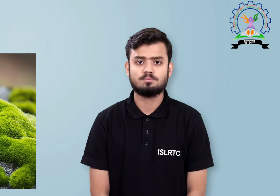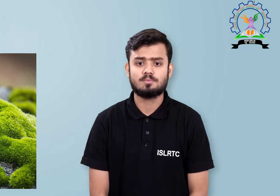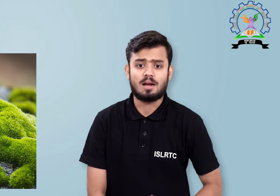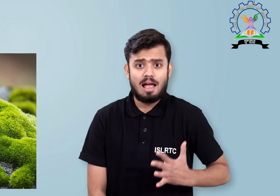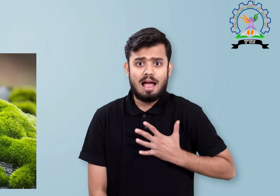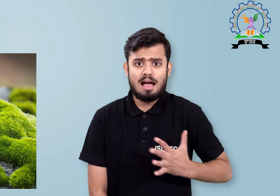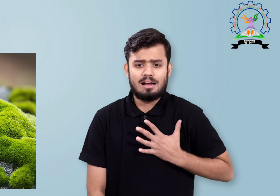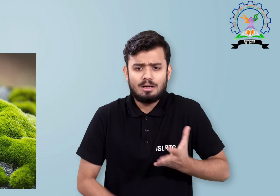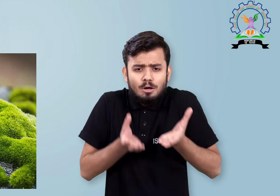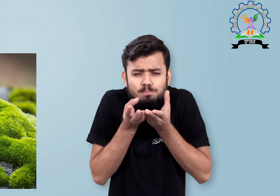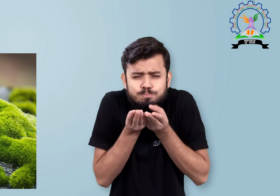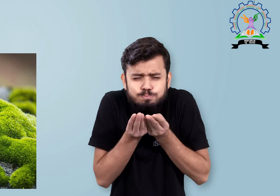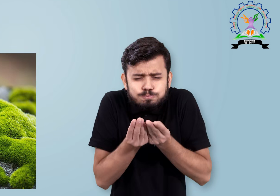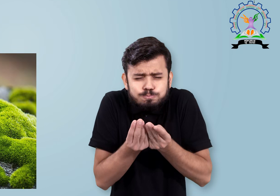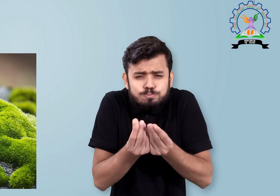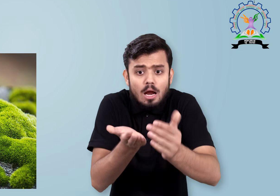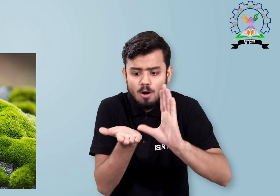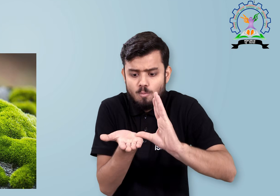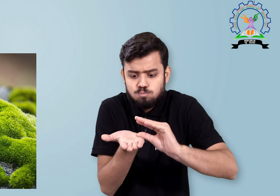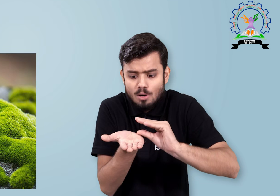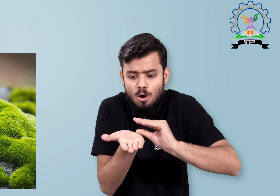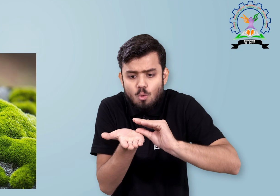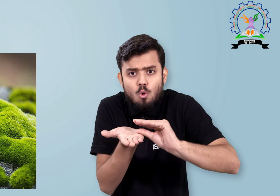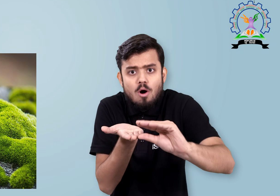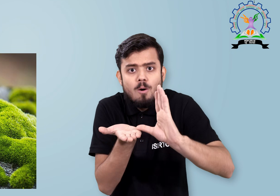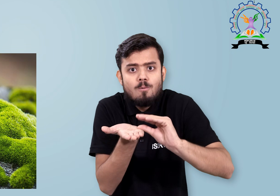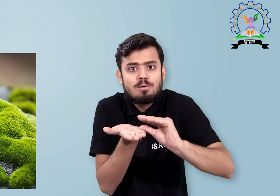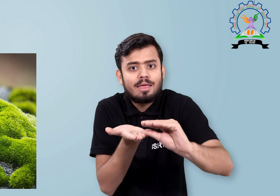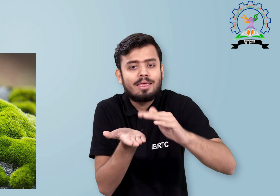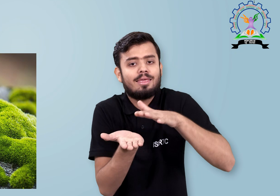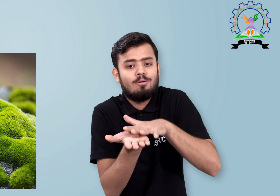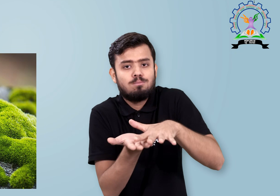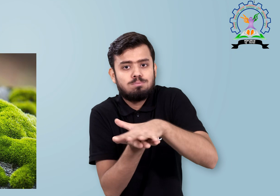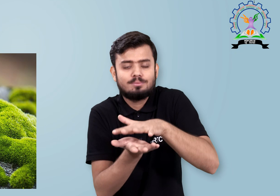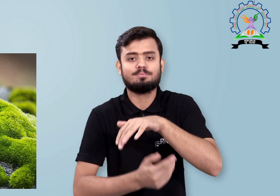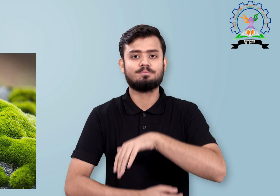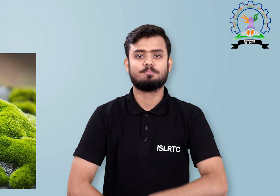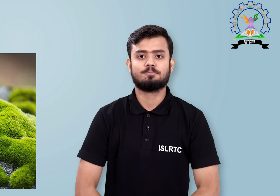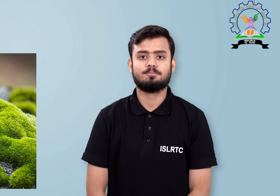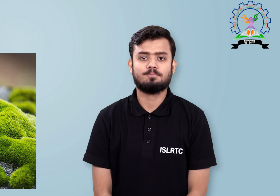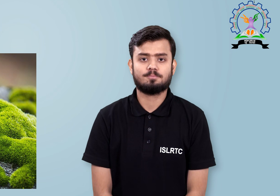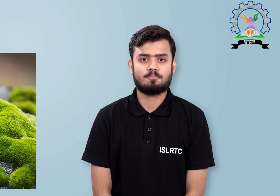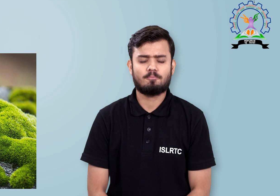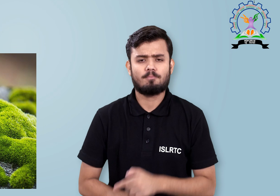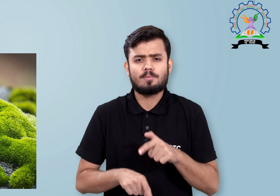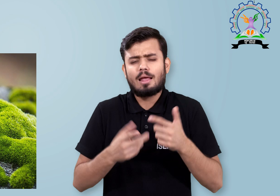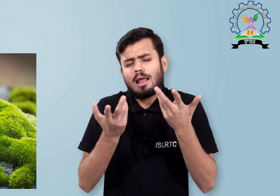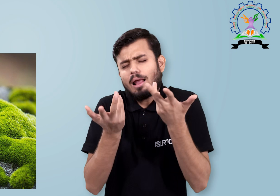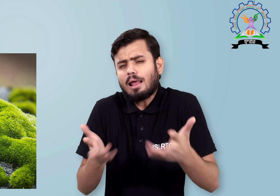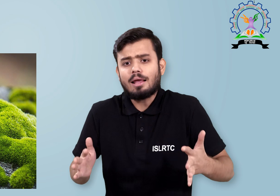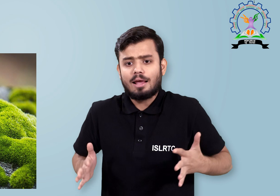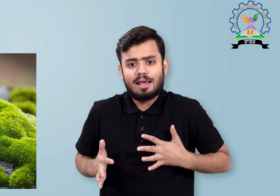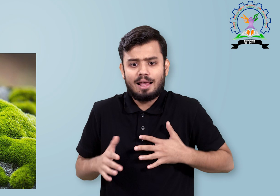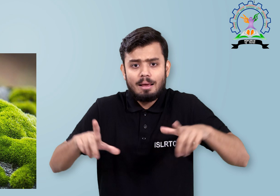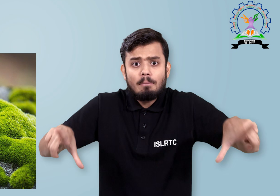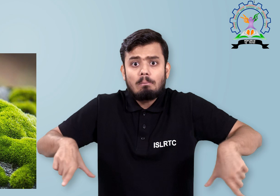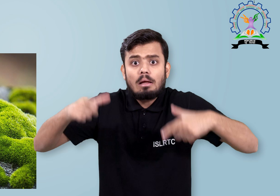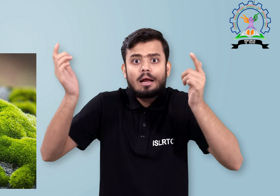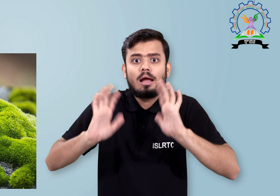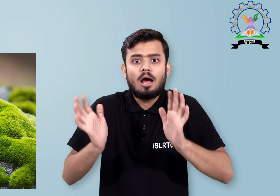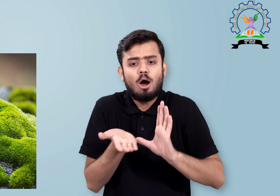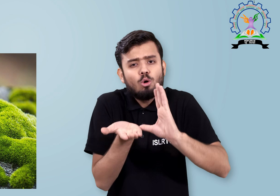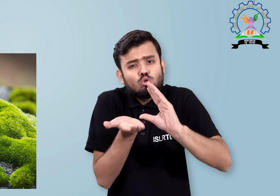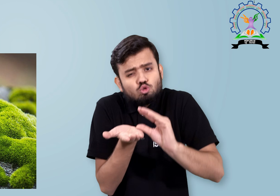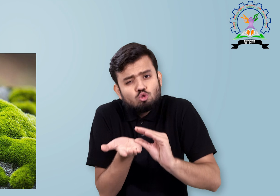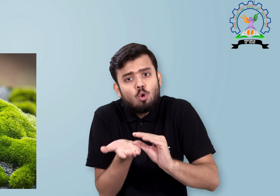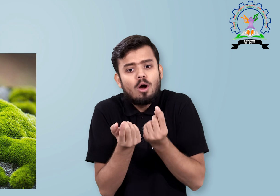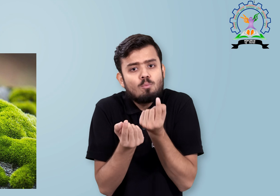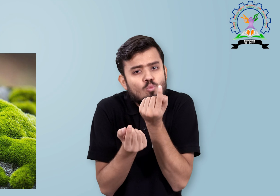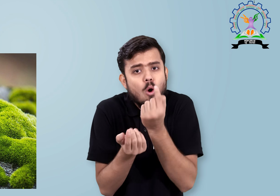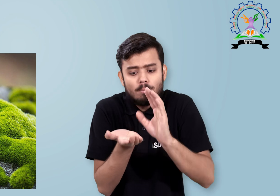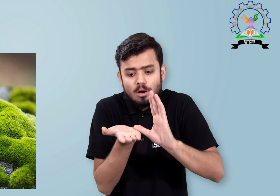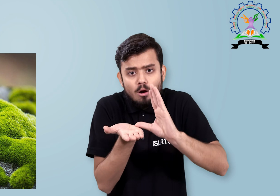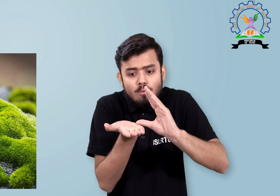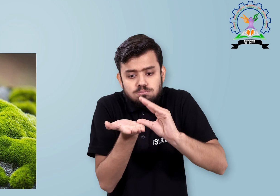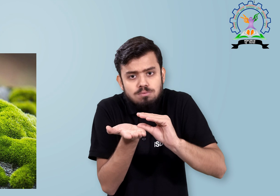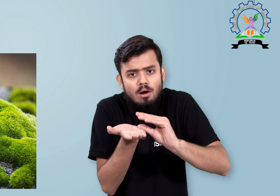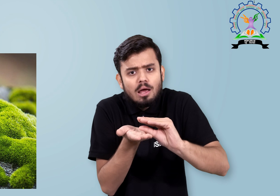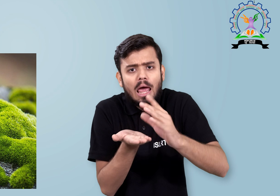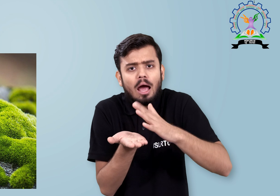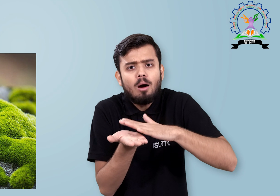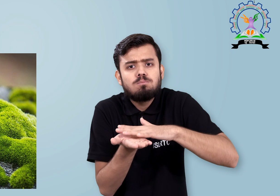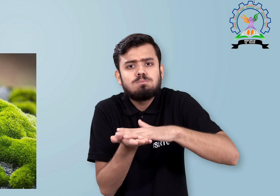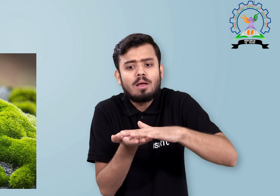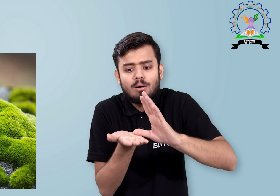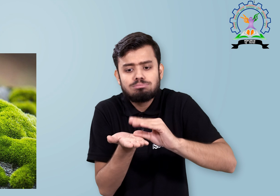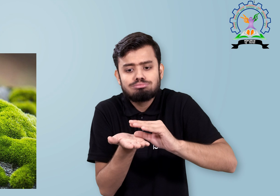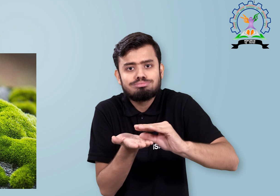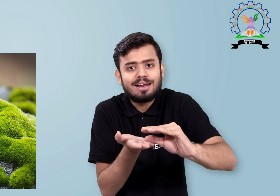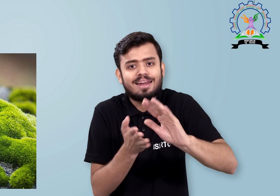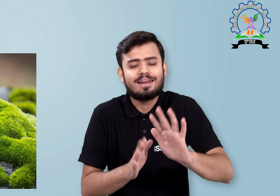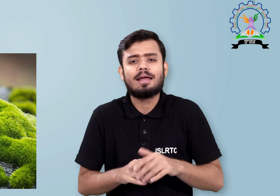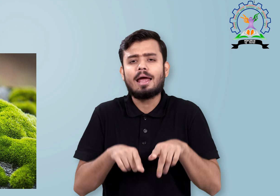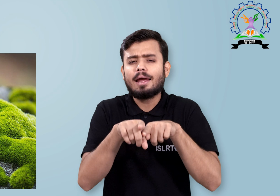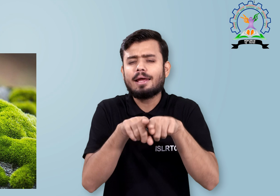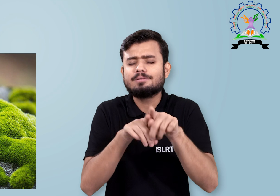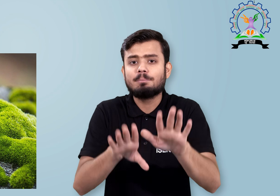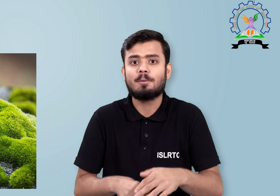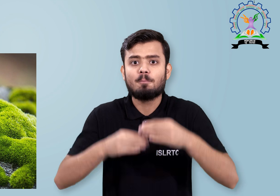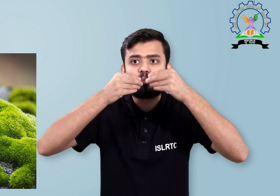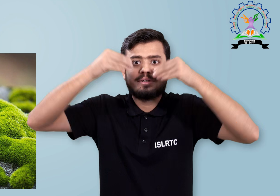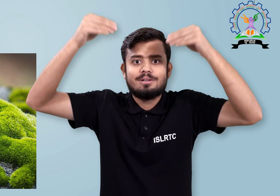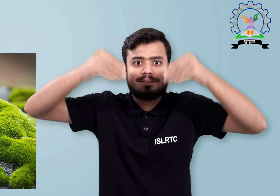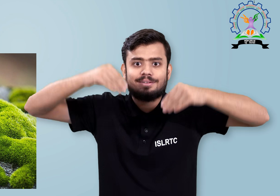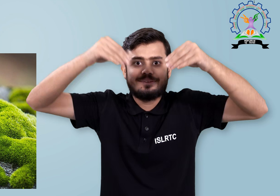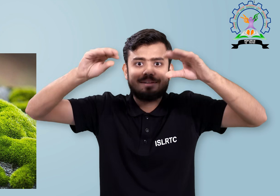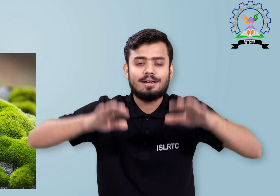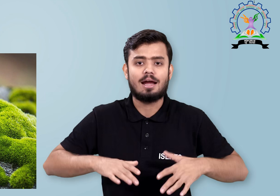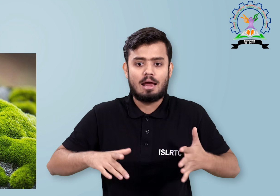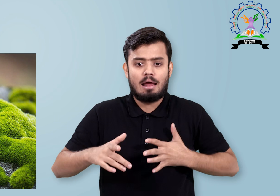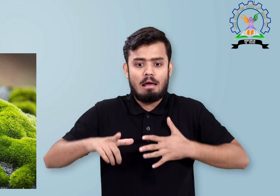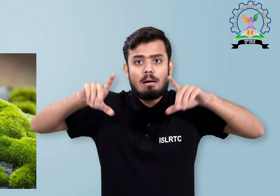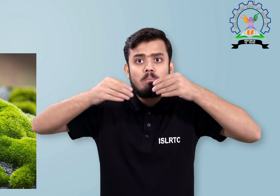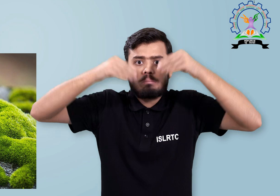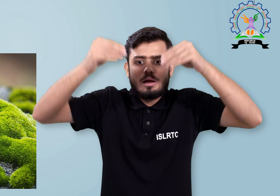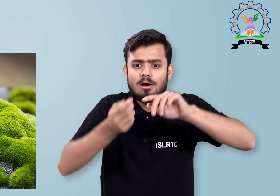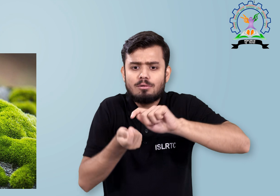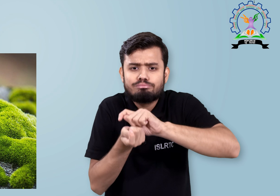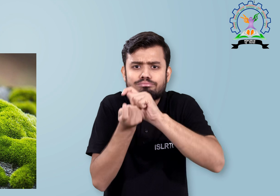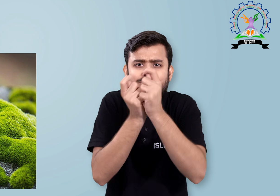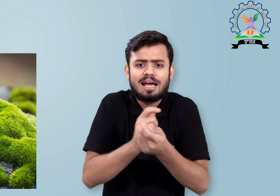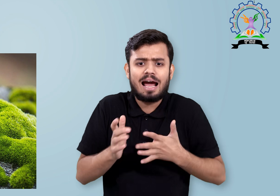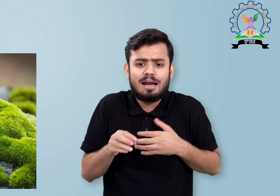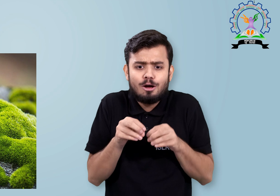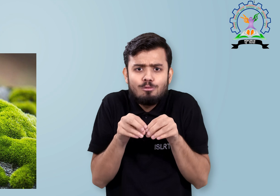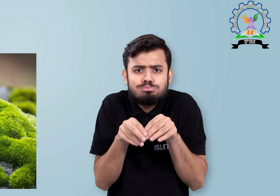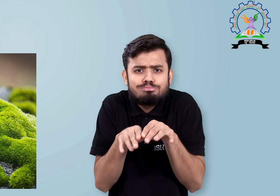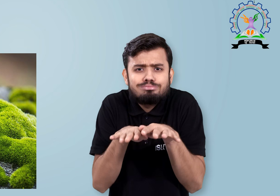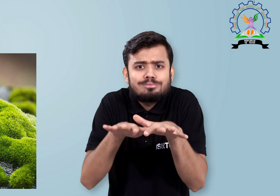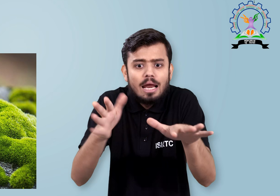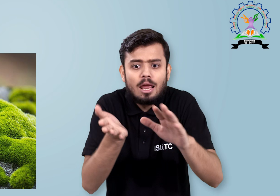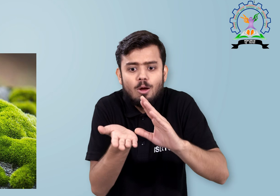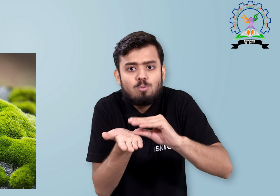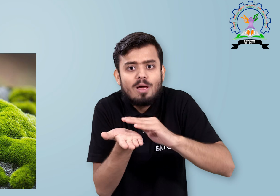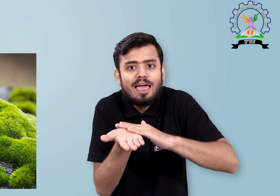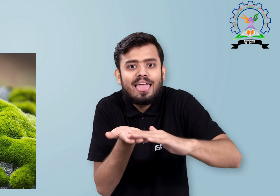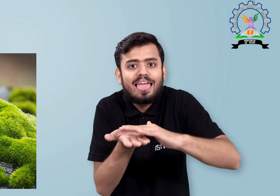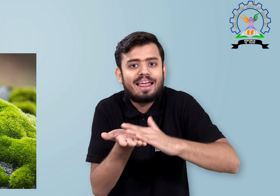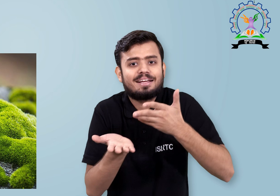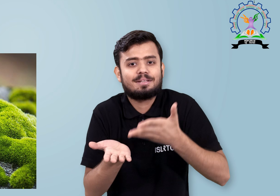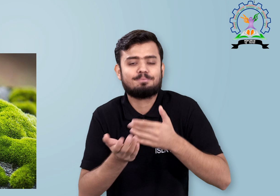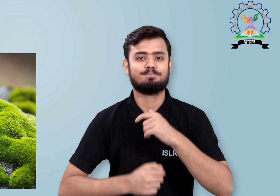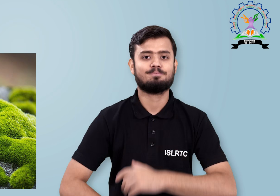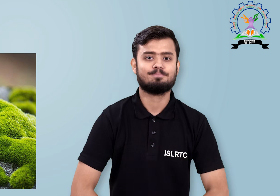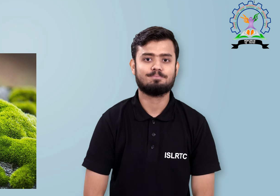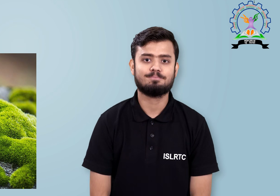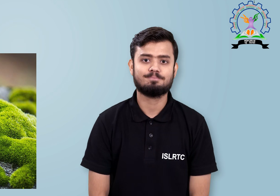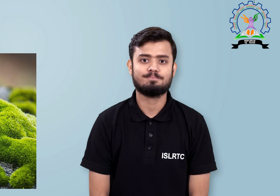Moss A small green plant without flowers or true roots, often spreading in a cushion-like cover.